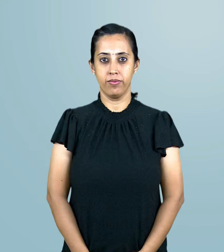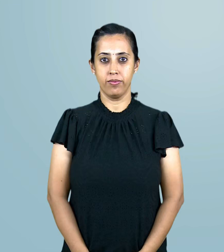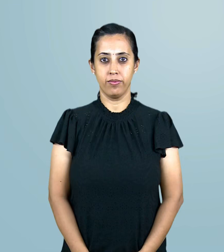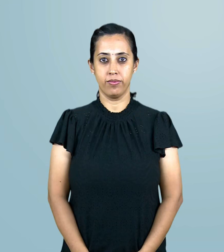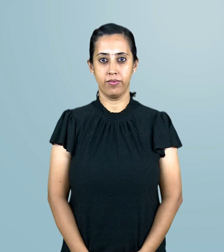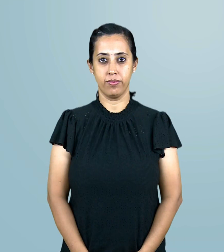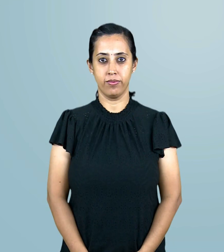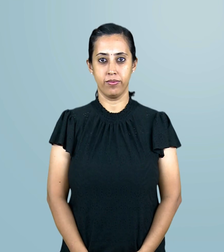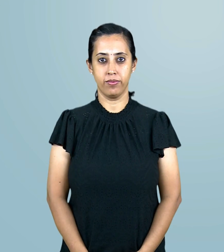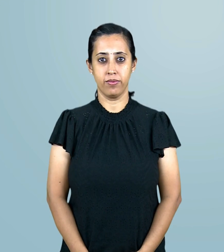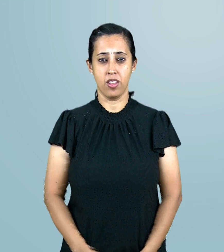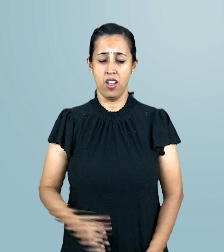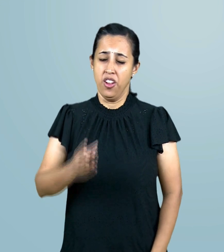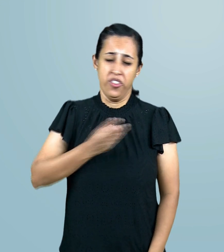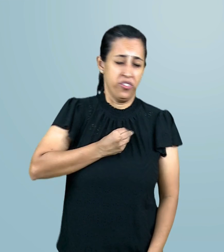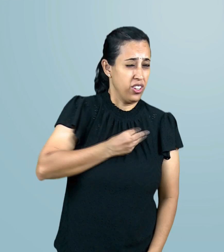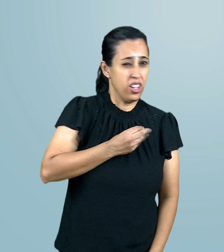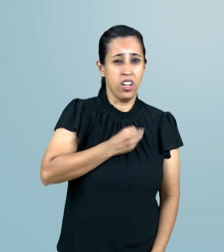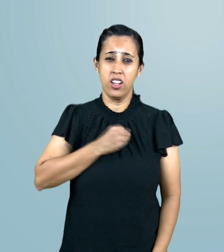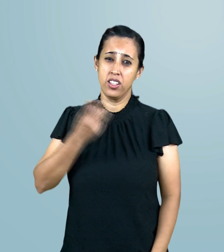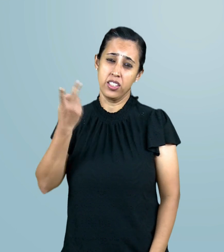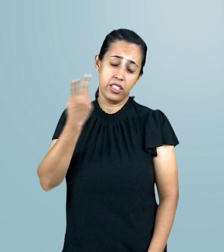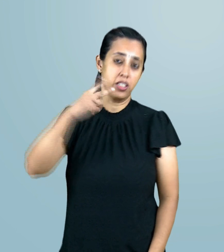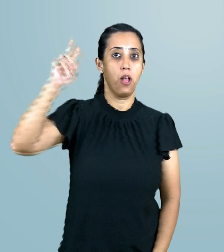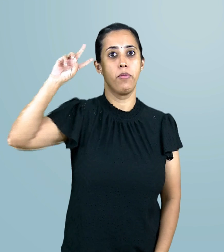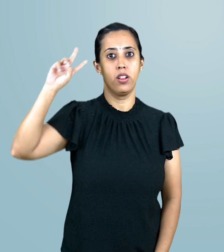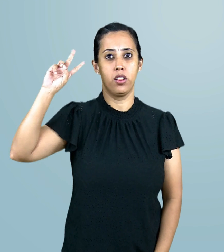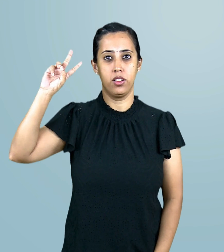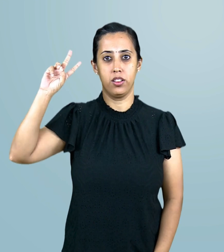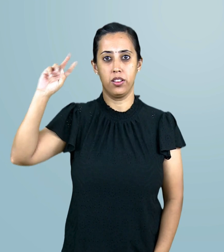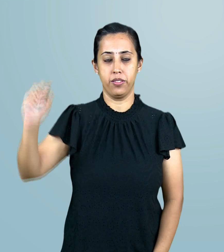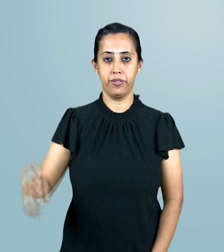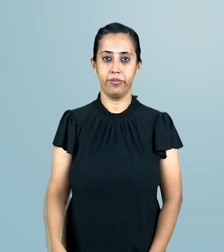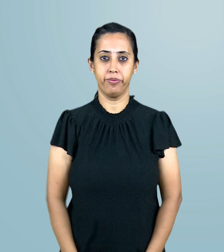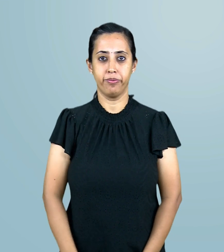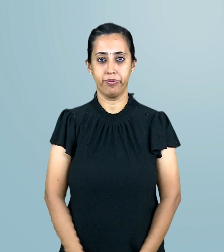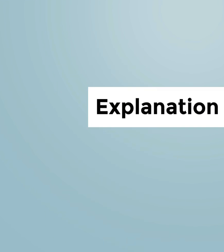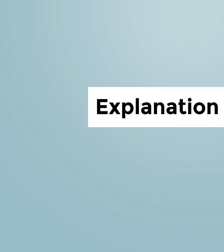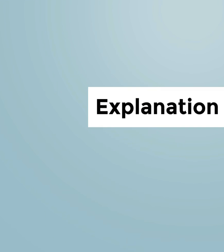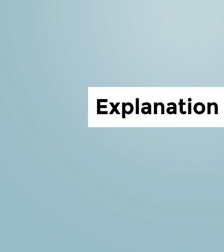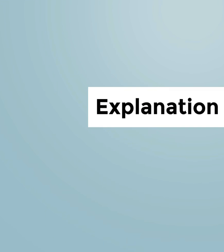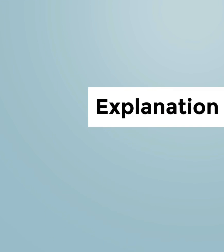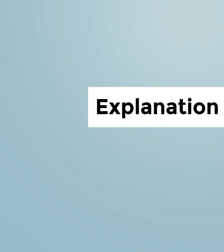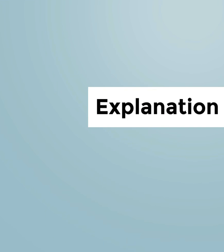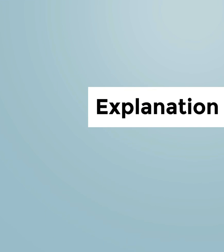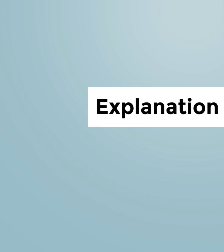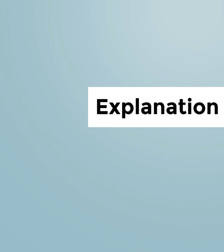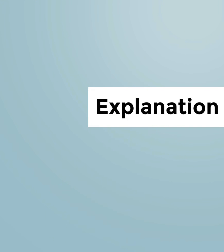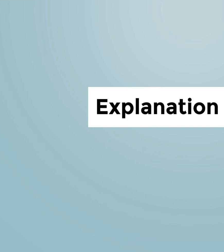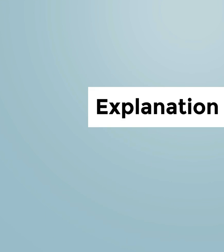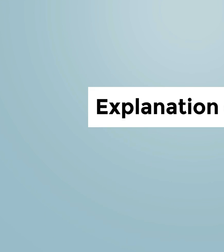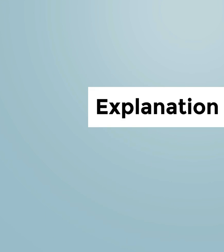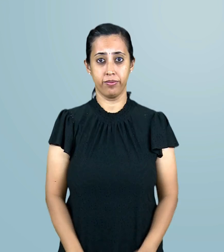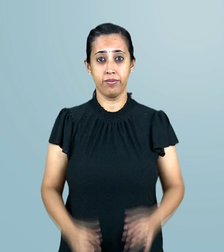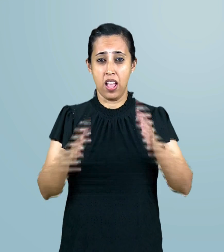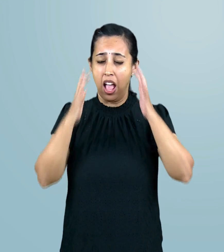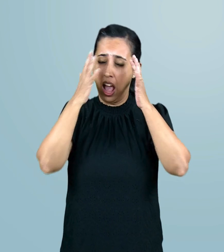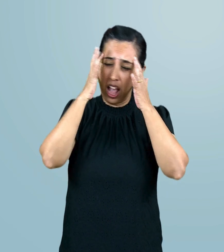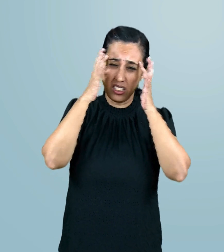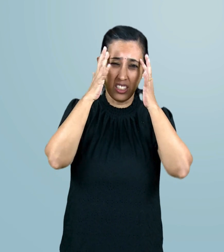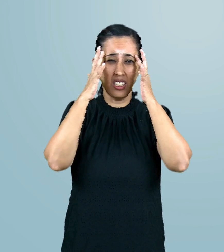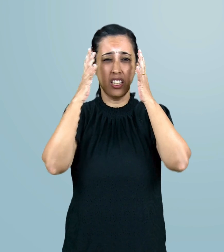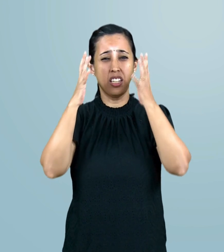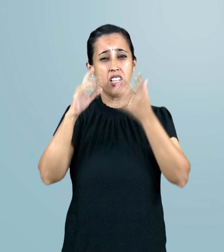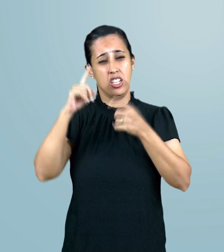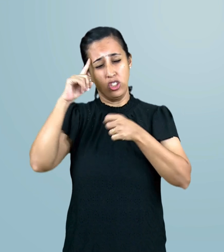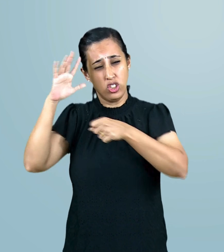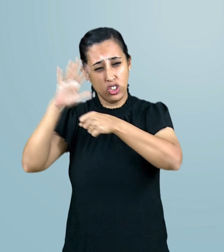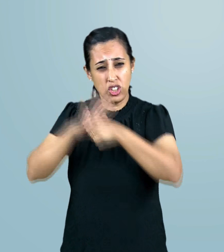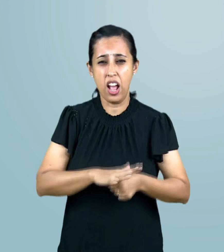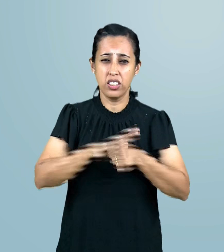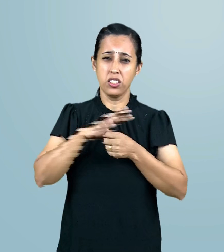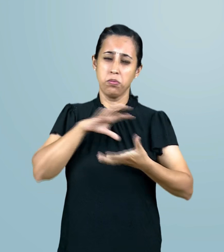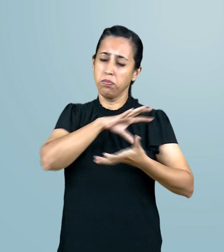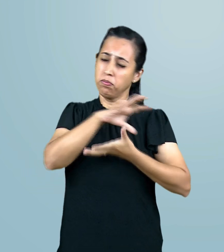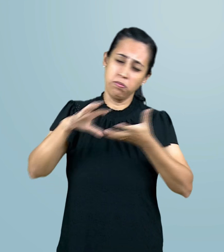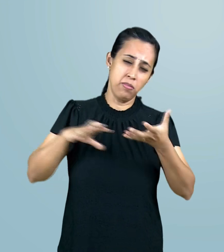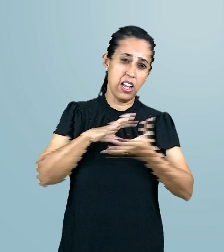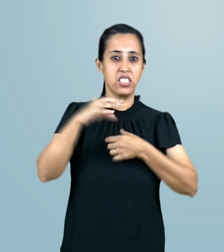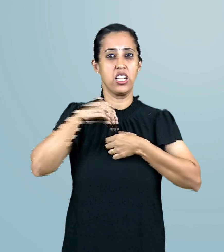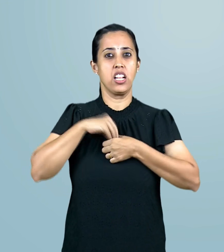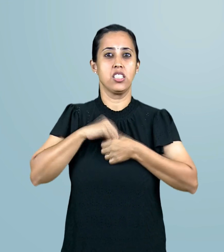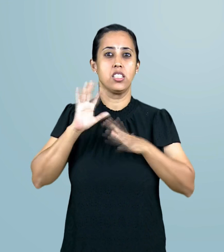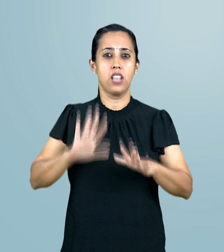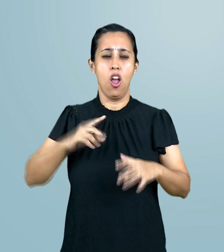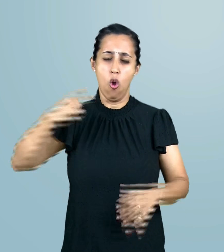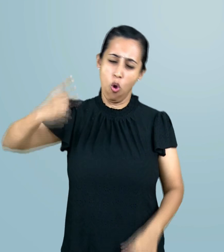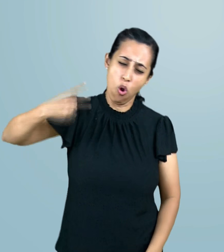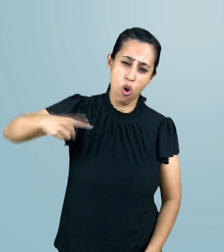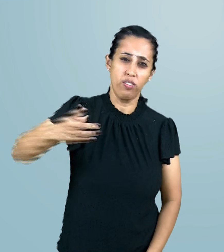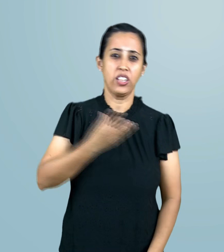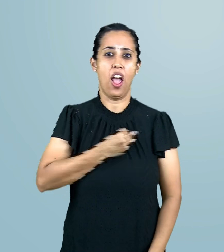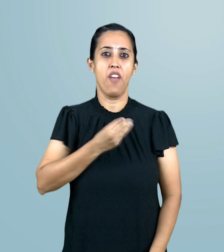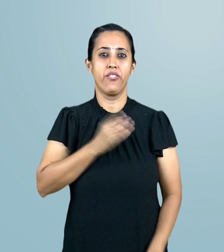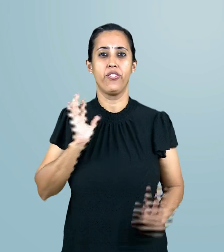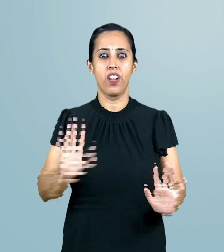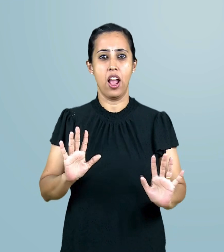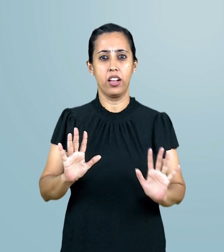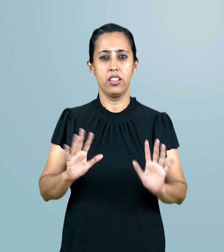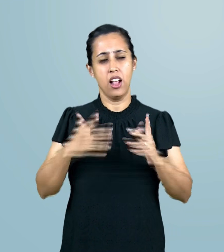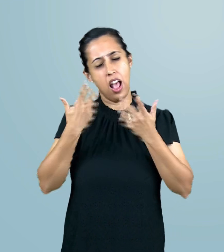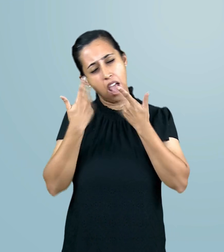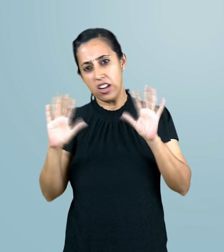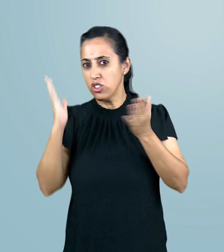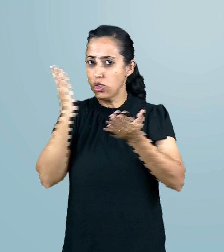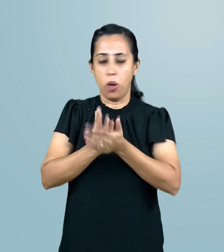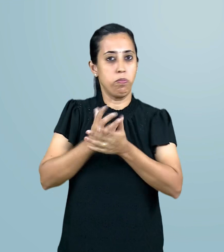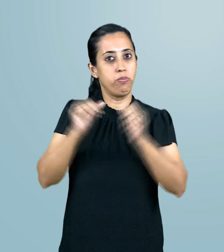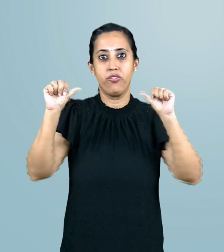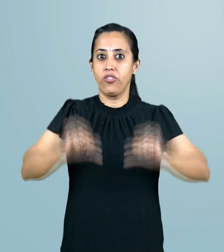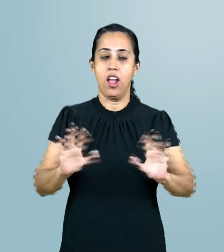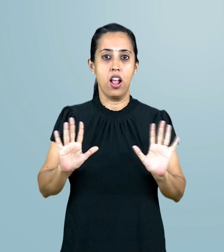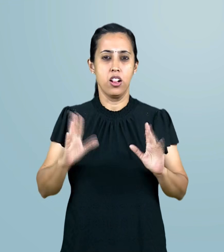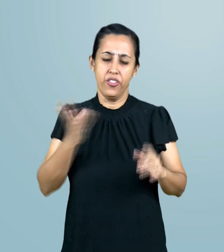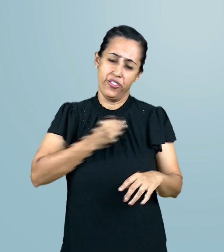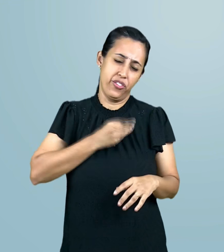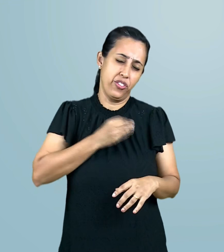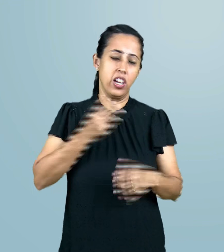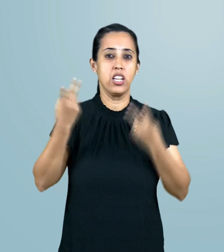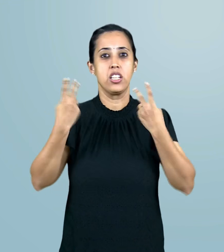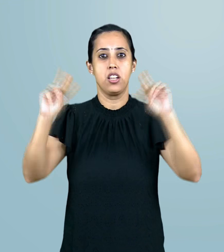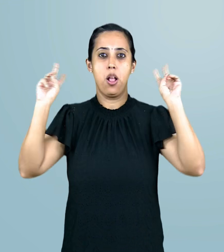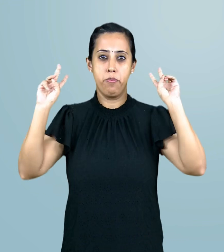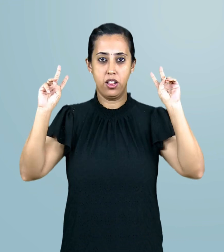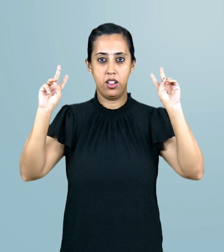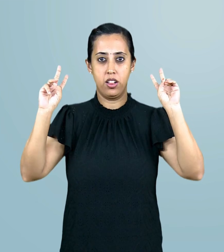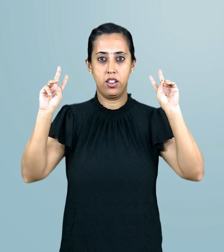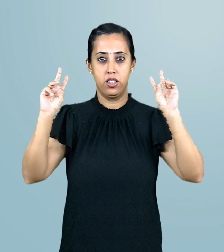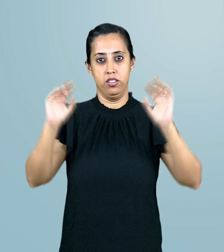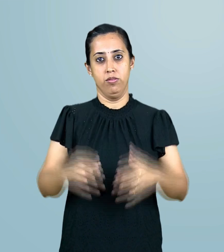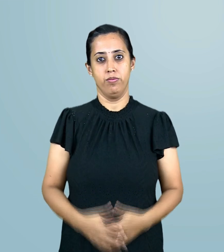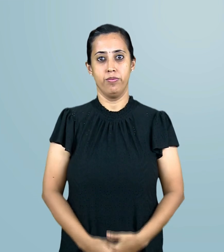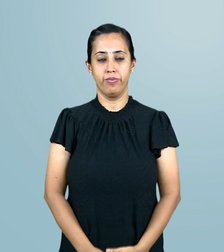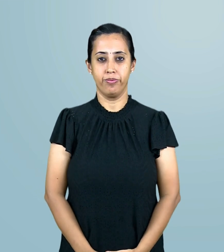Fearful